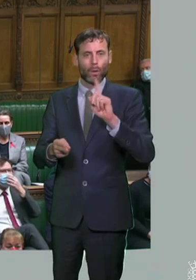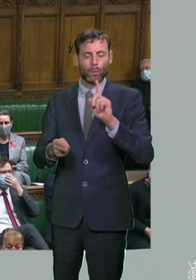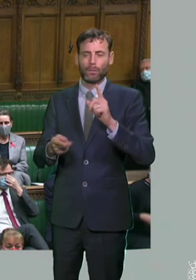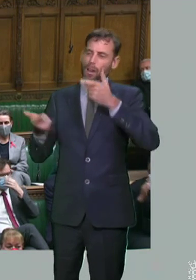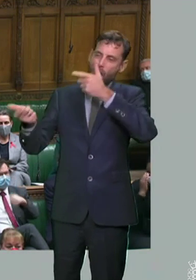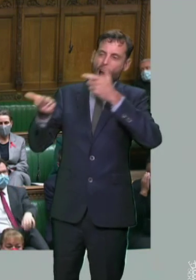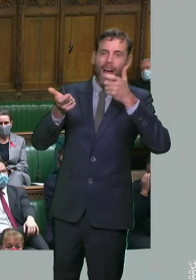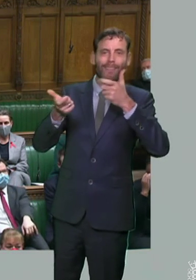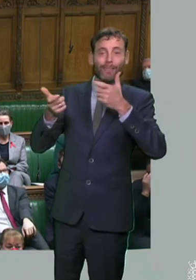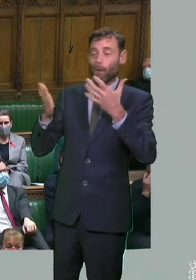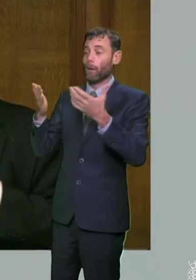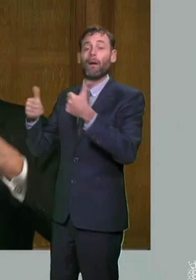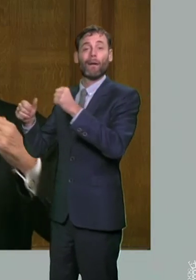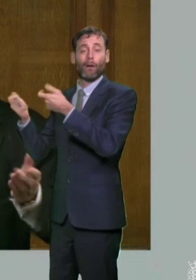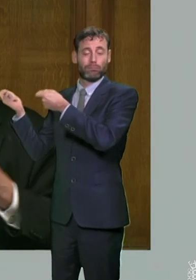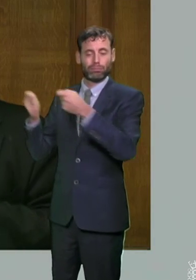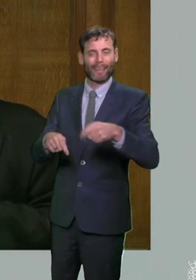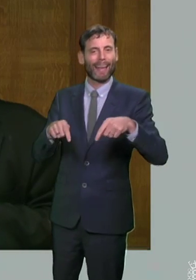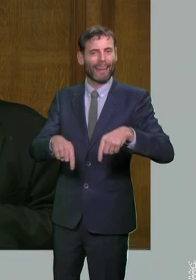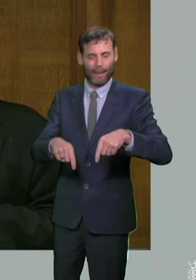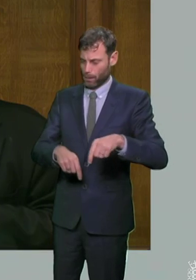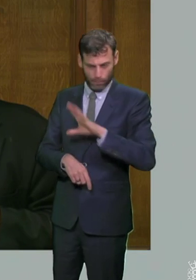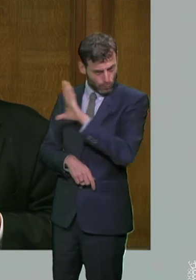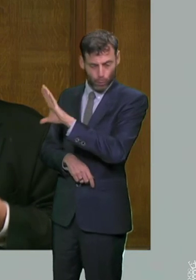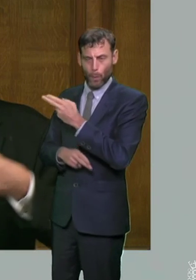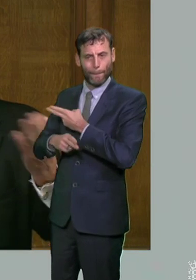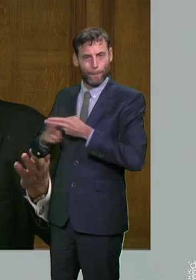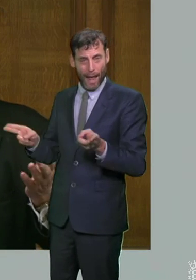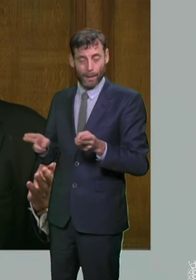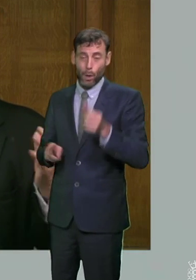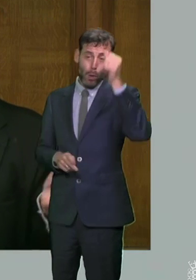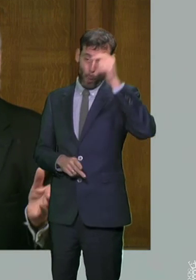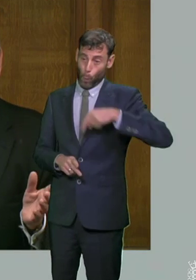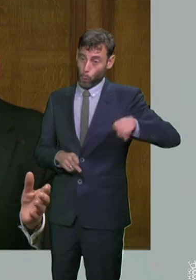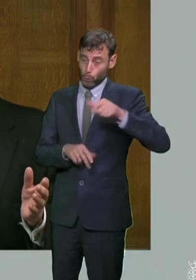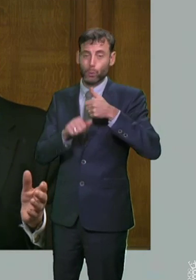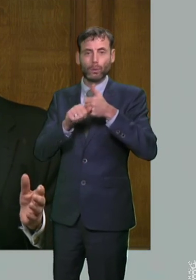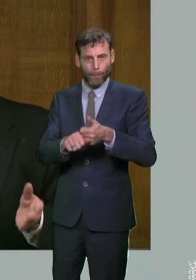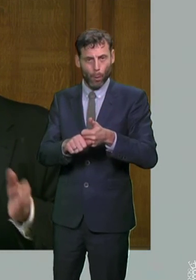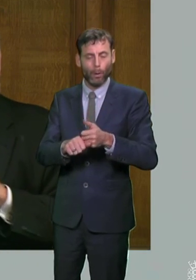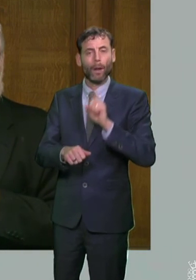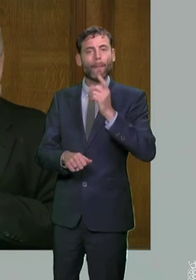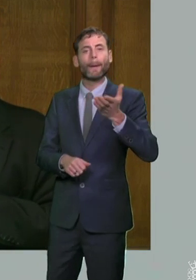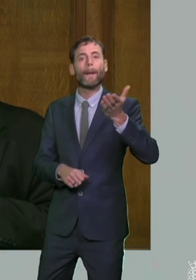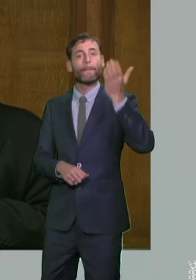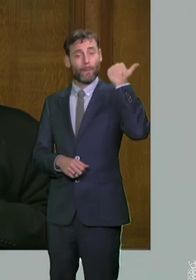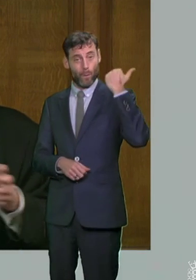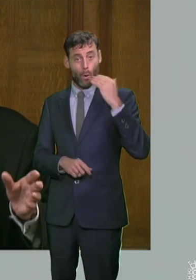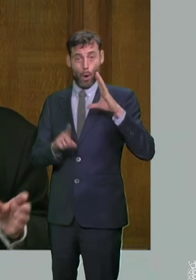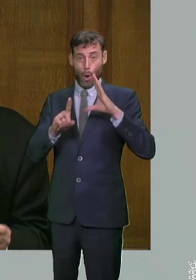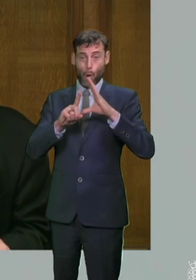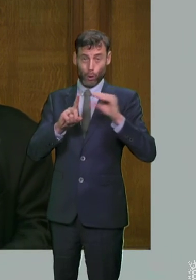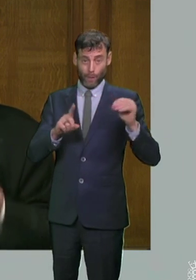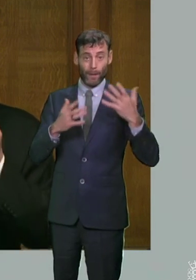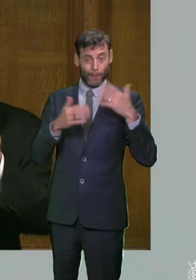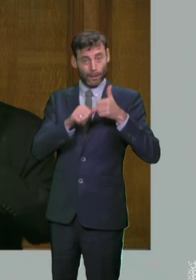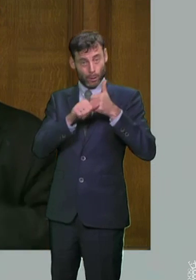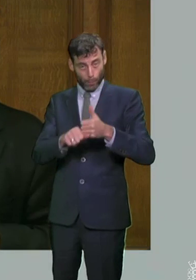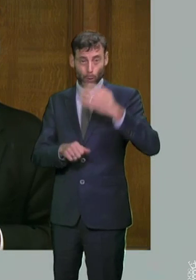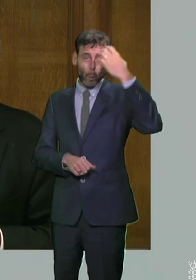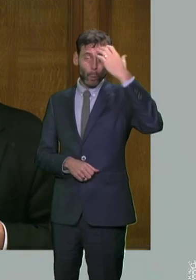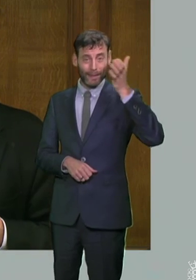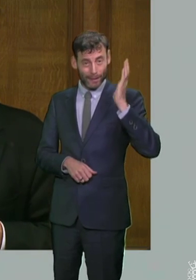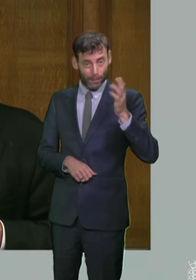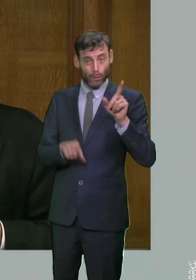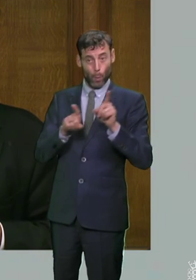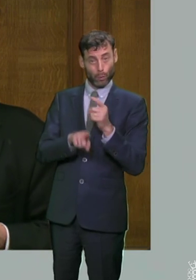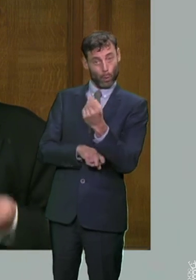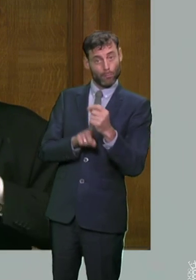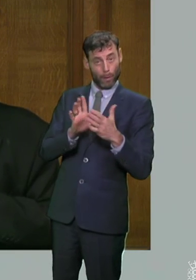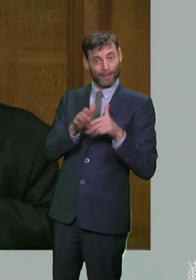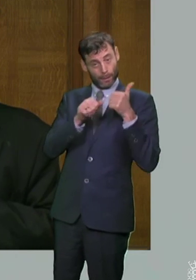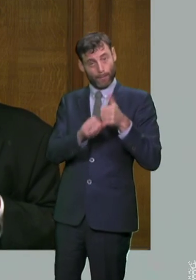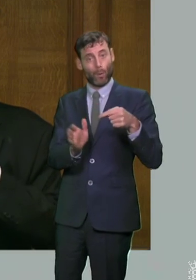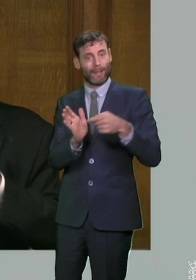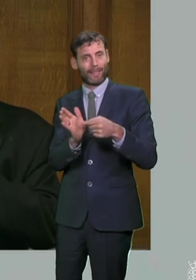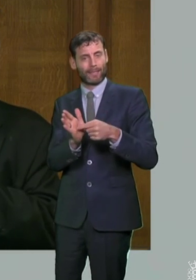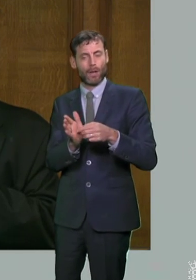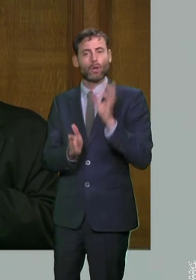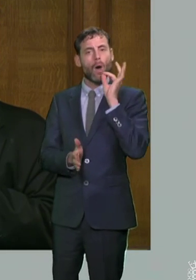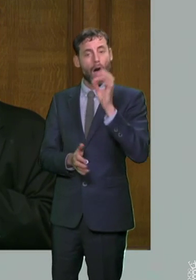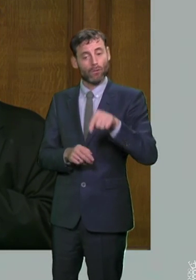Not only has that had widespread public support and support from Opposition parties, but in the past the principle has been supported by Conservative manifestos, the Queen’s Speech and indeed the Prime Minister himself.